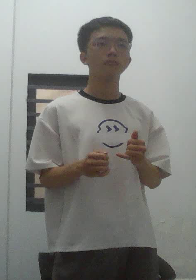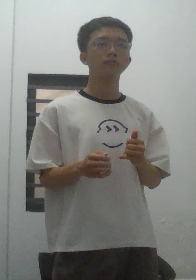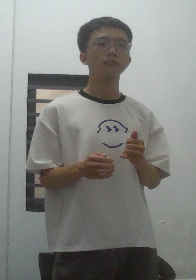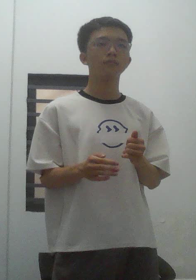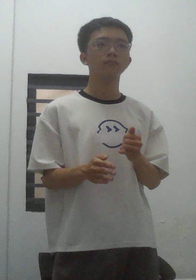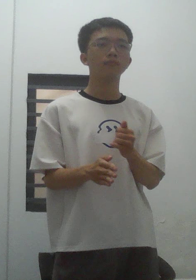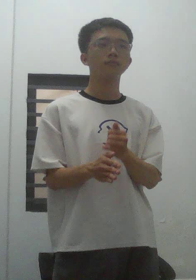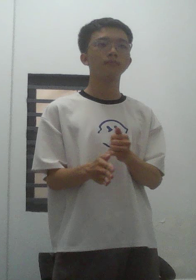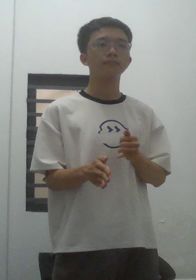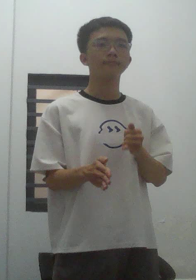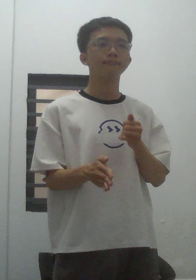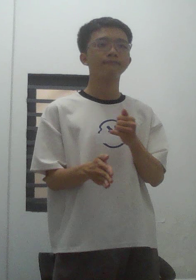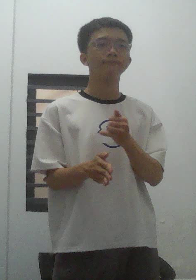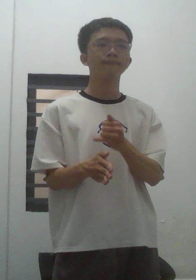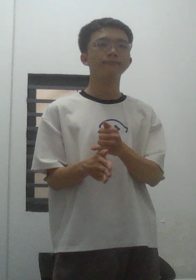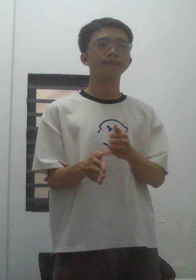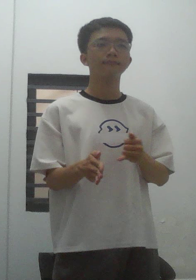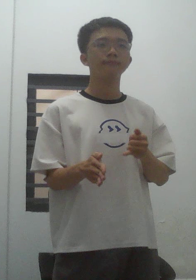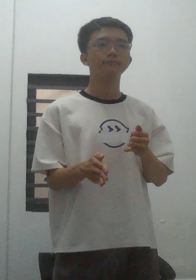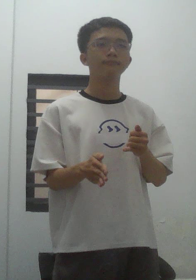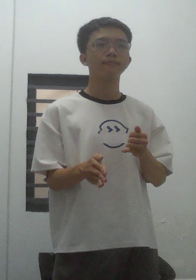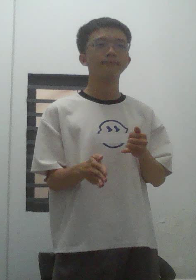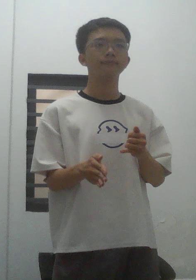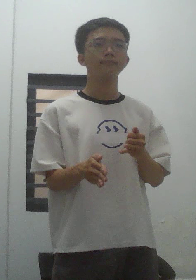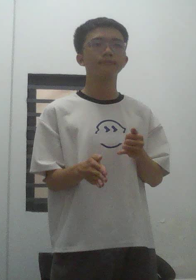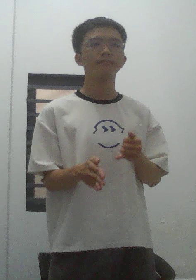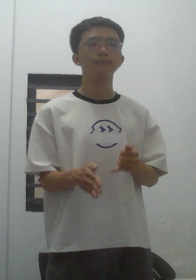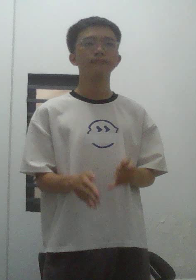cuoi thang